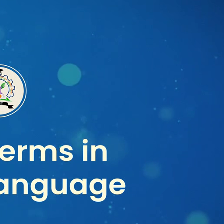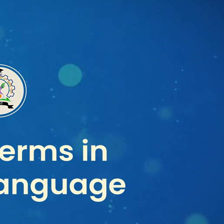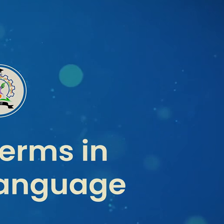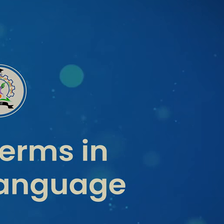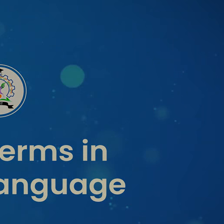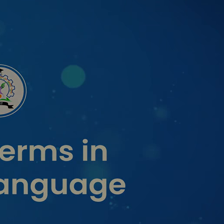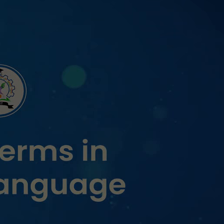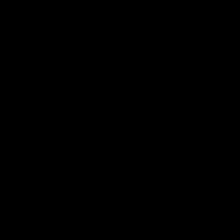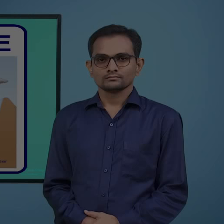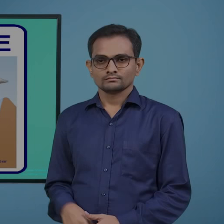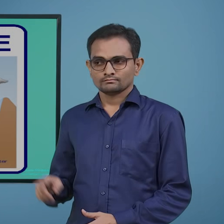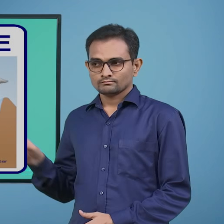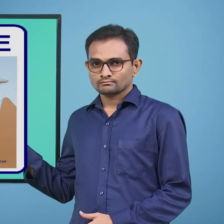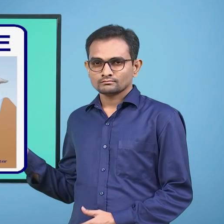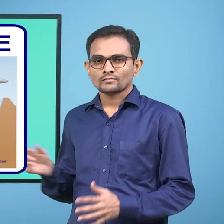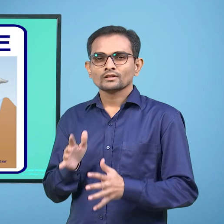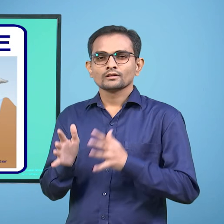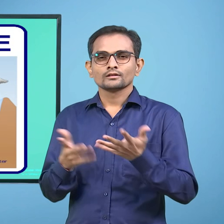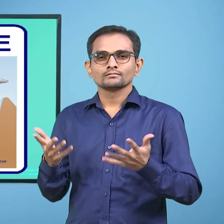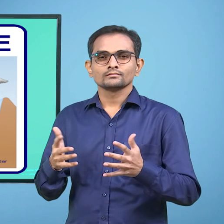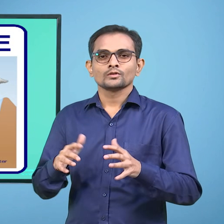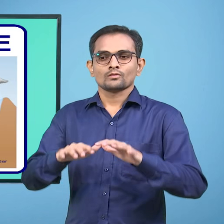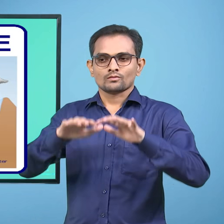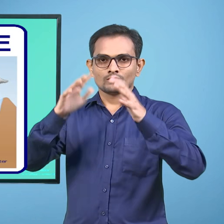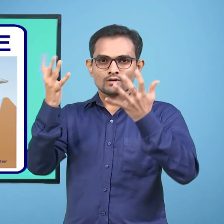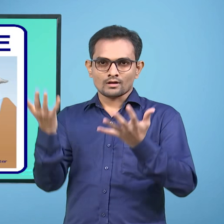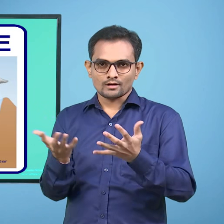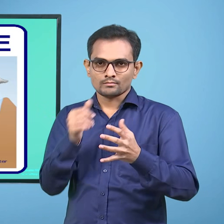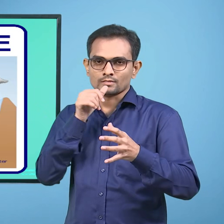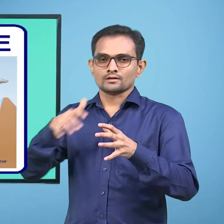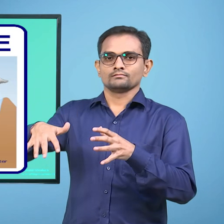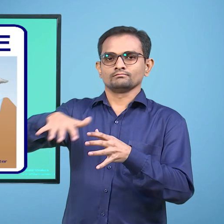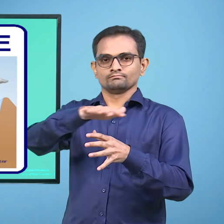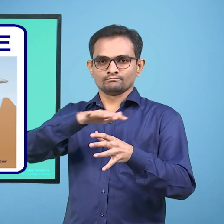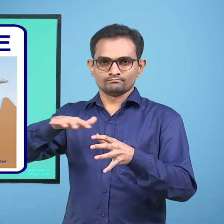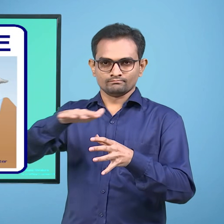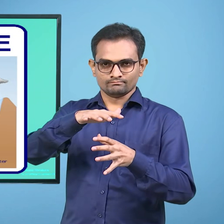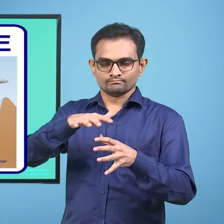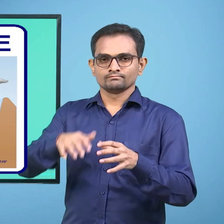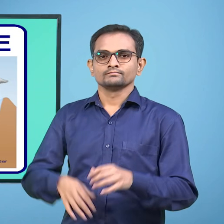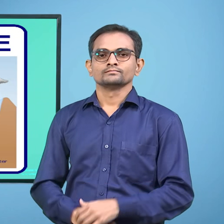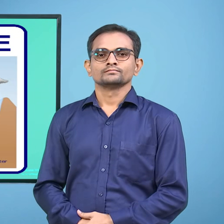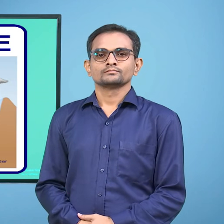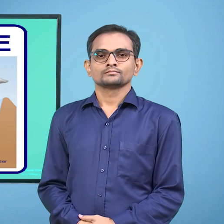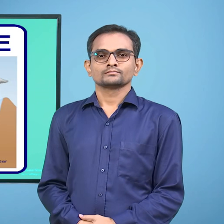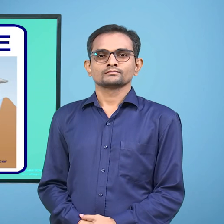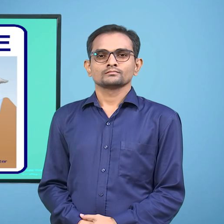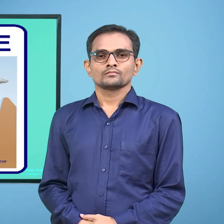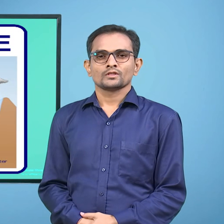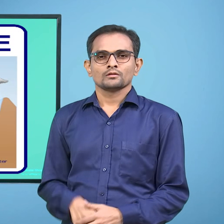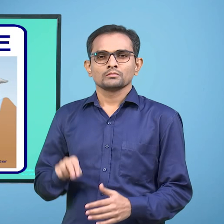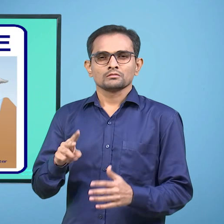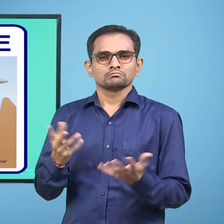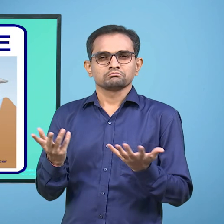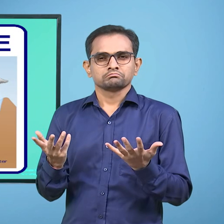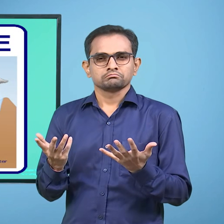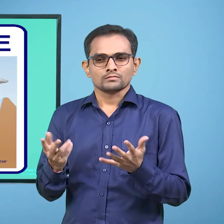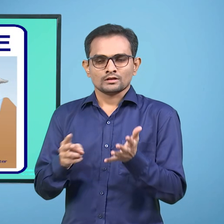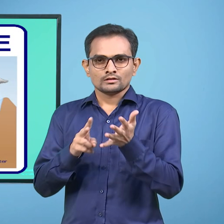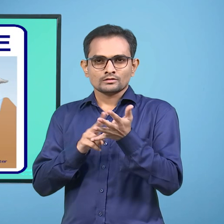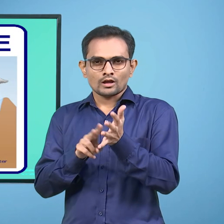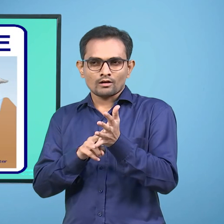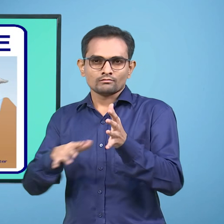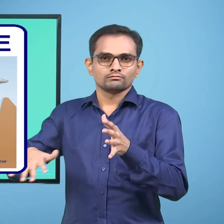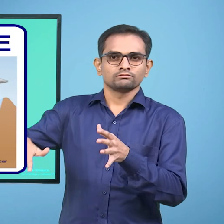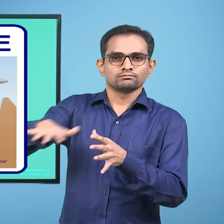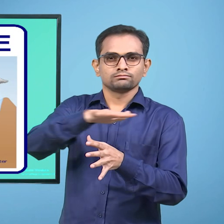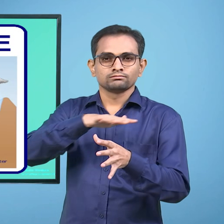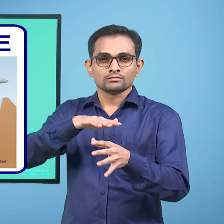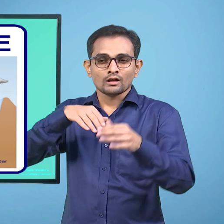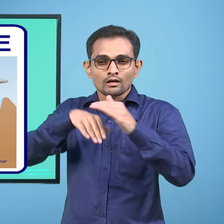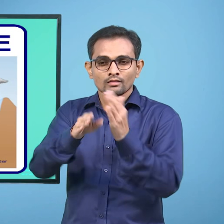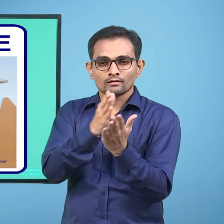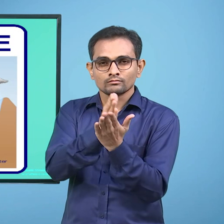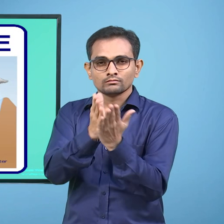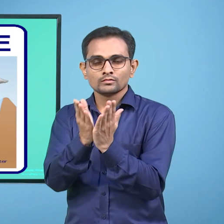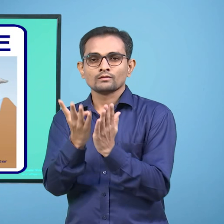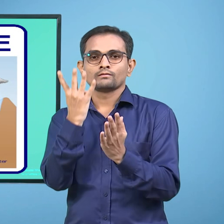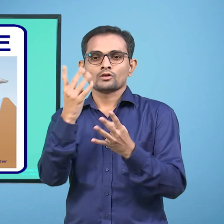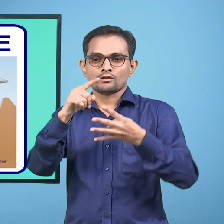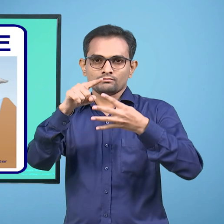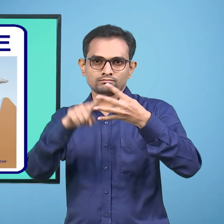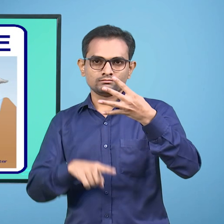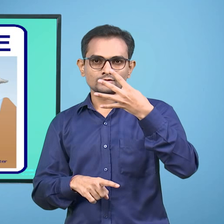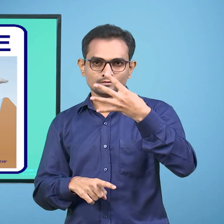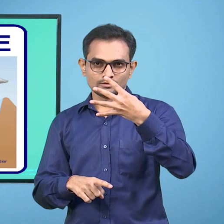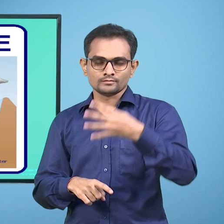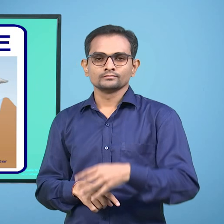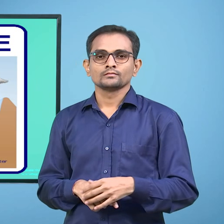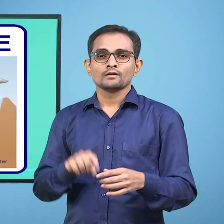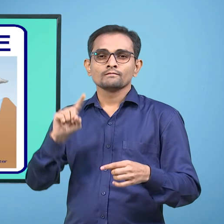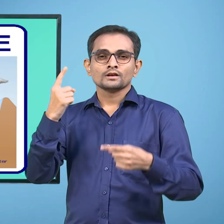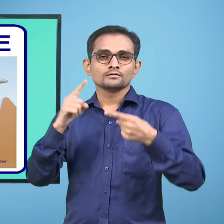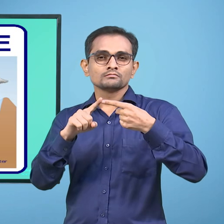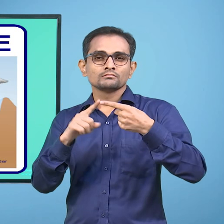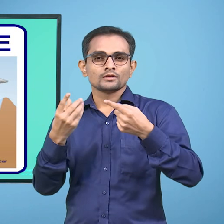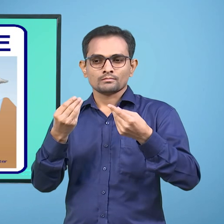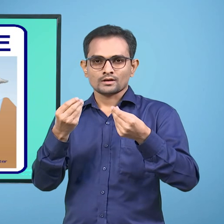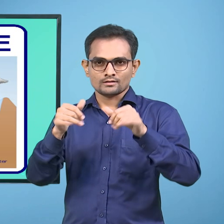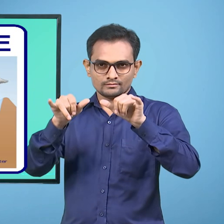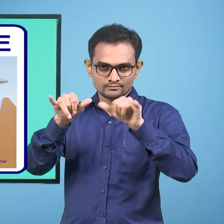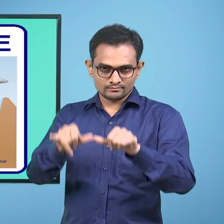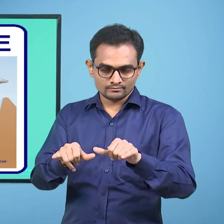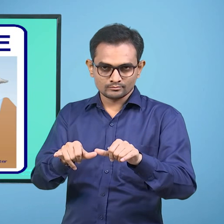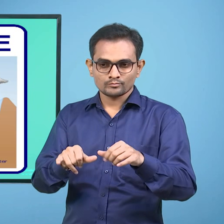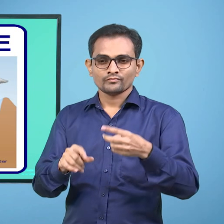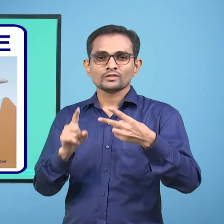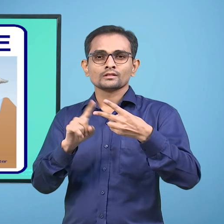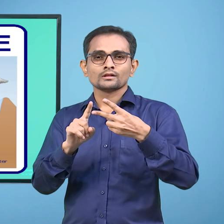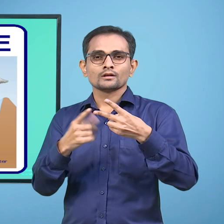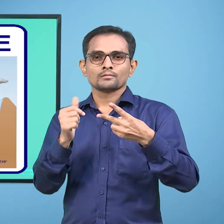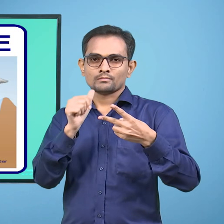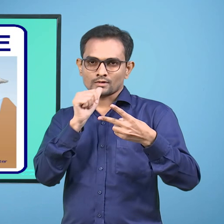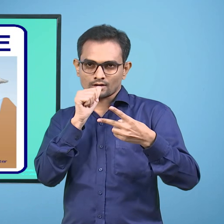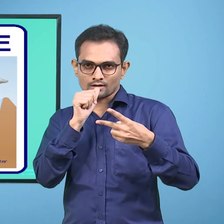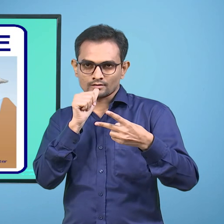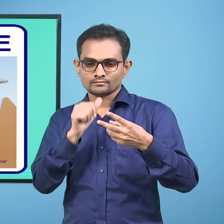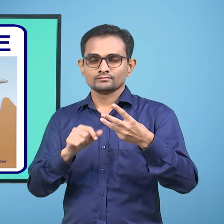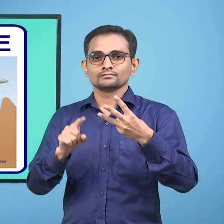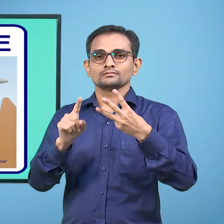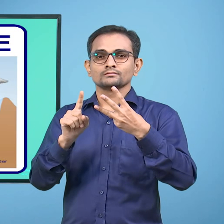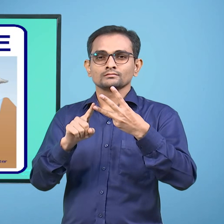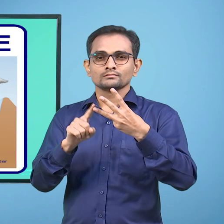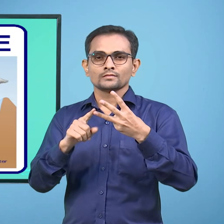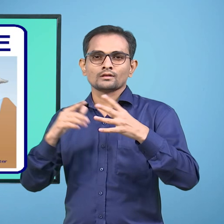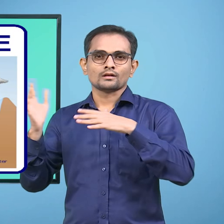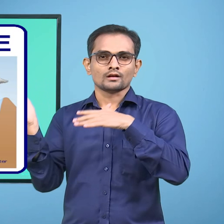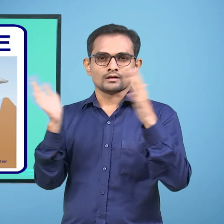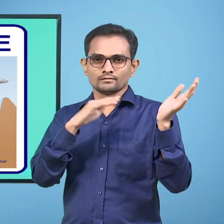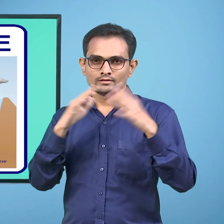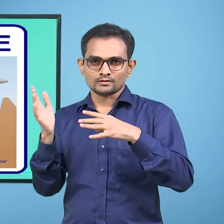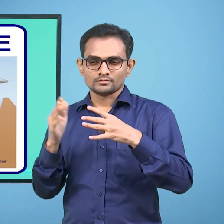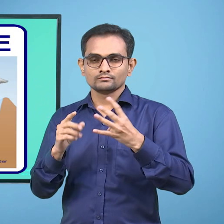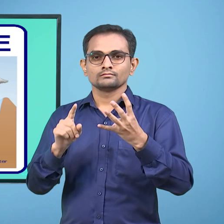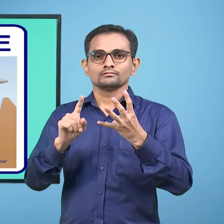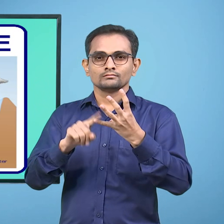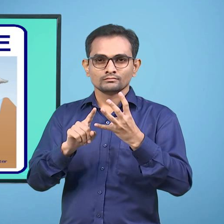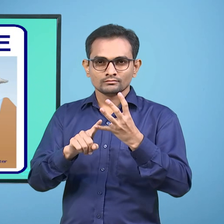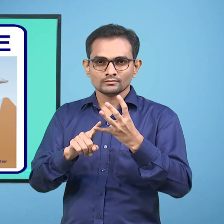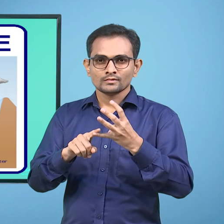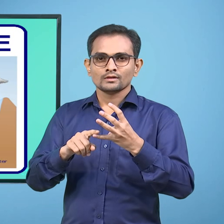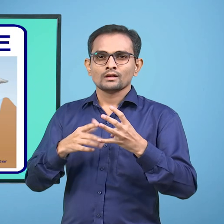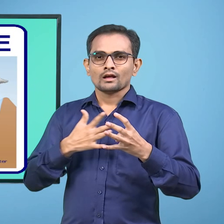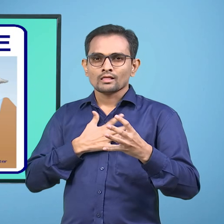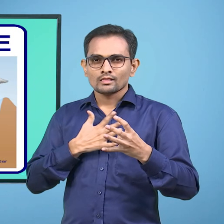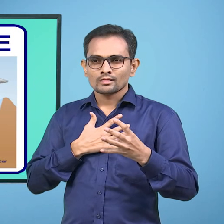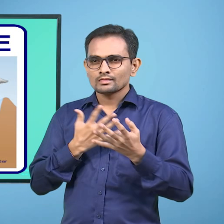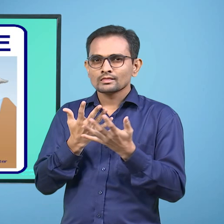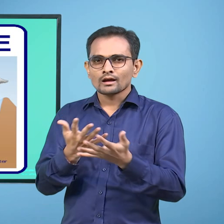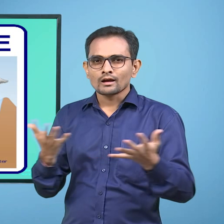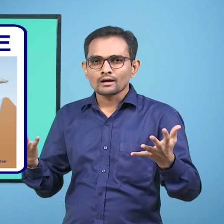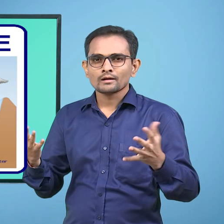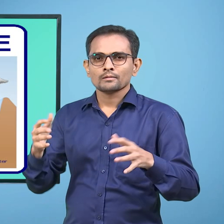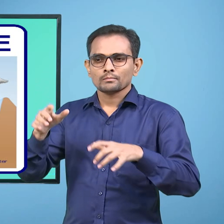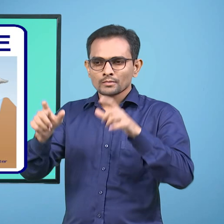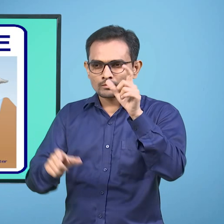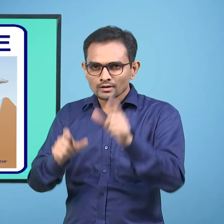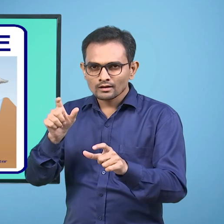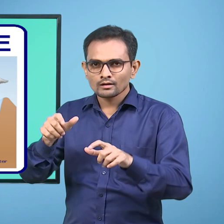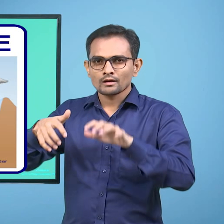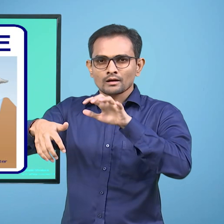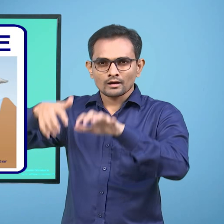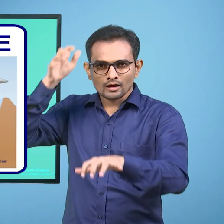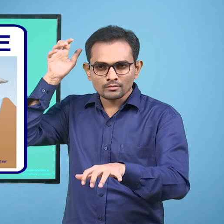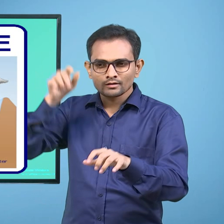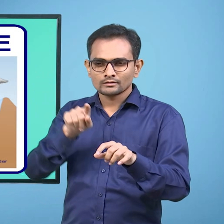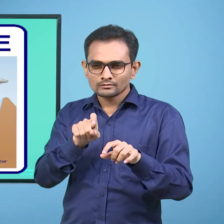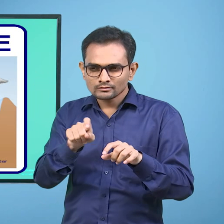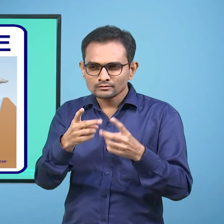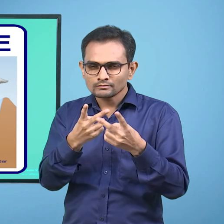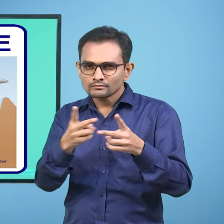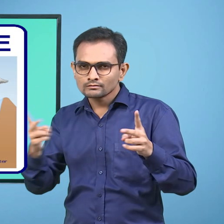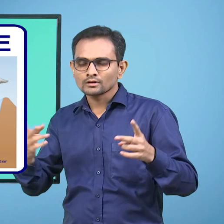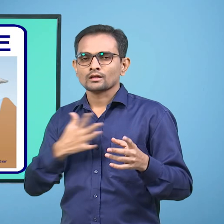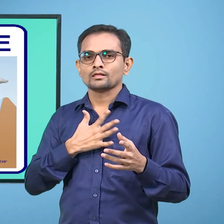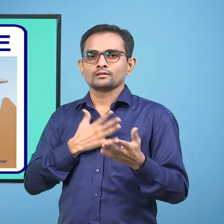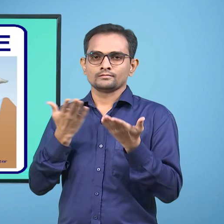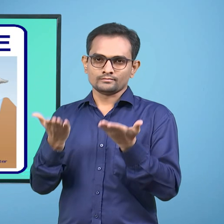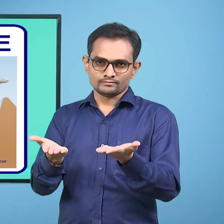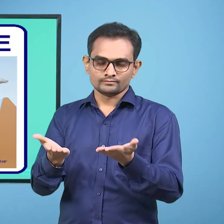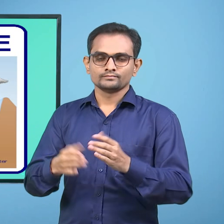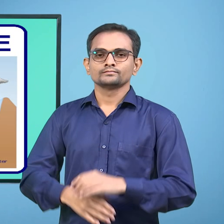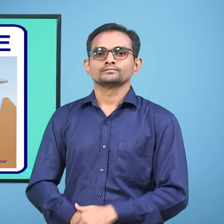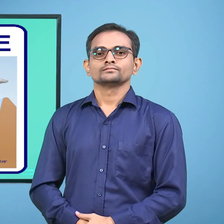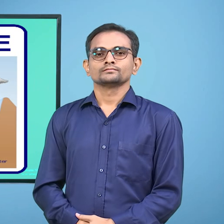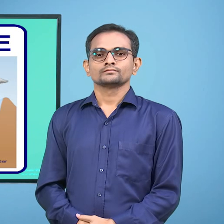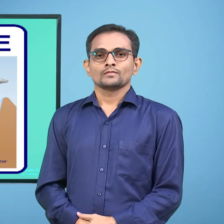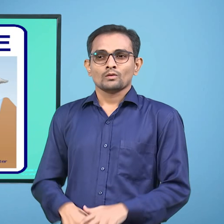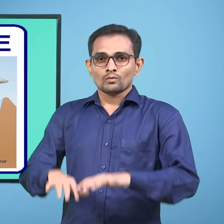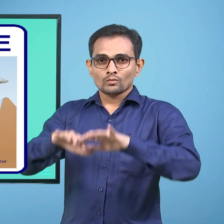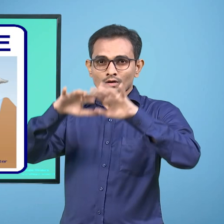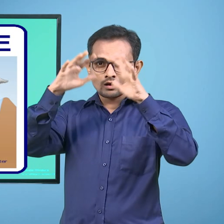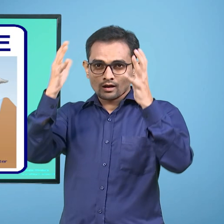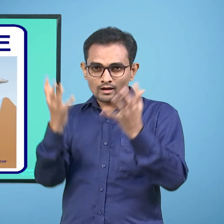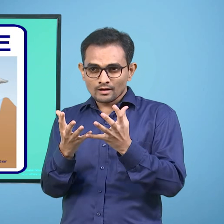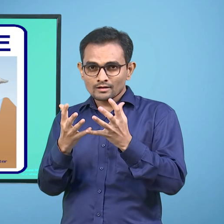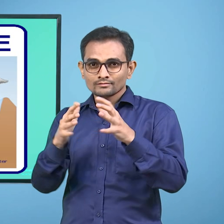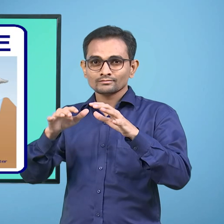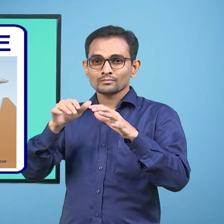Hydrosphere The sign for hydrosphere is as shown. The natural environment can be divided into four main components land, water, air and living things. The domain of water water is referred to as hydrosphere.